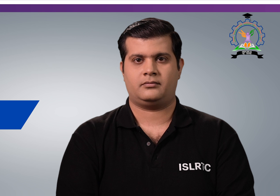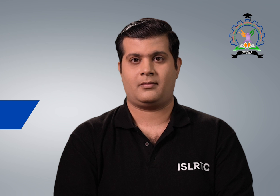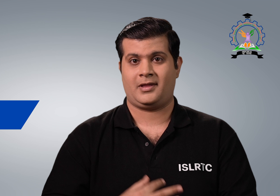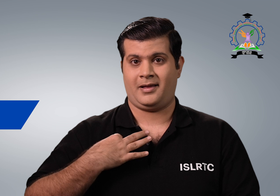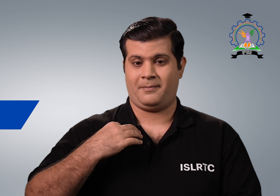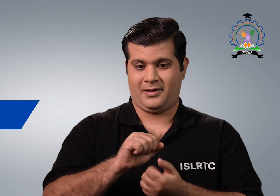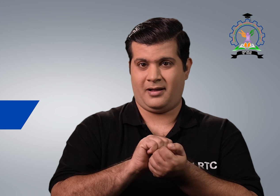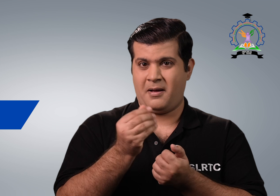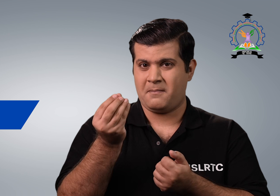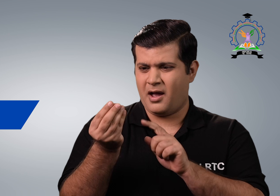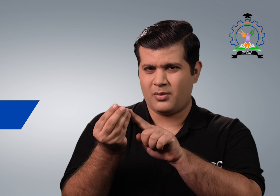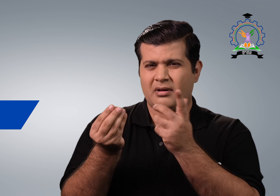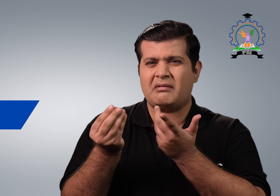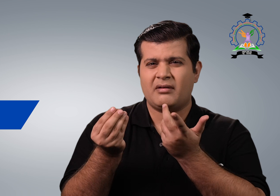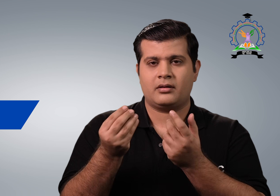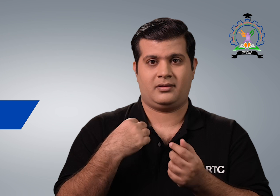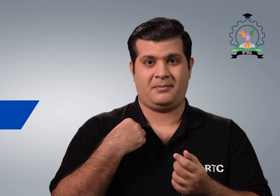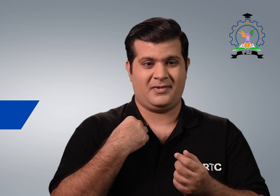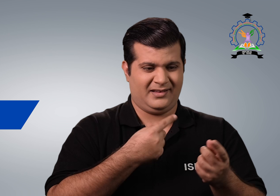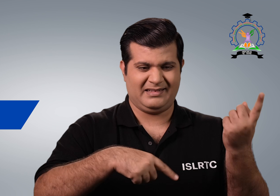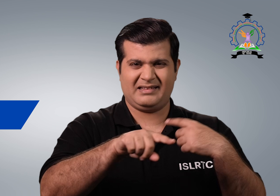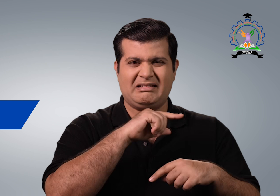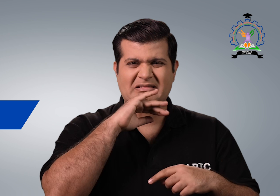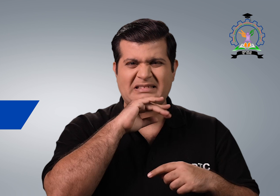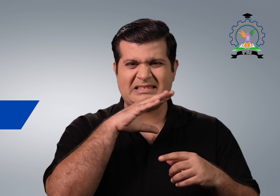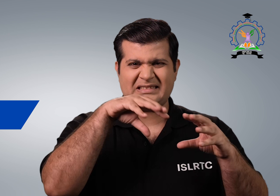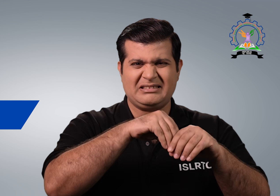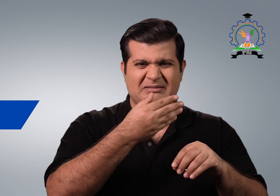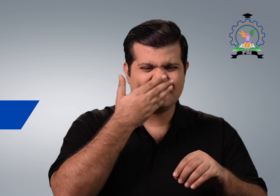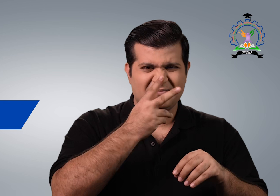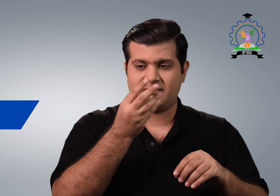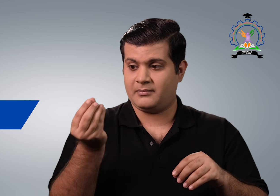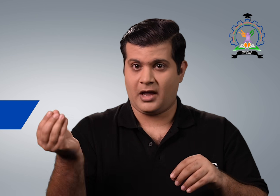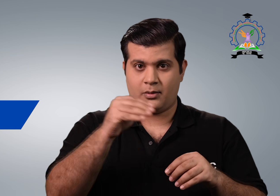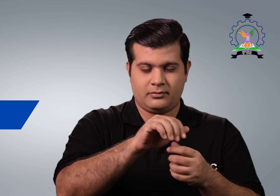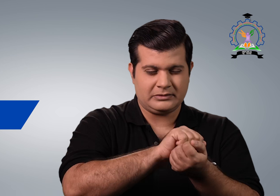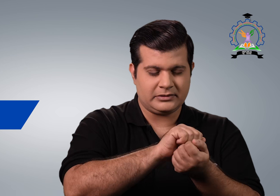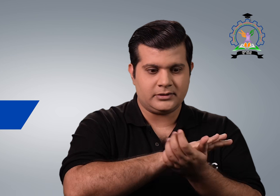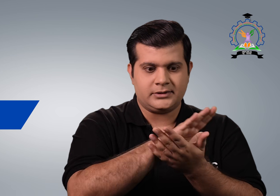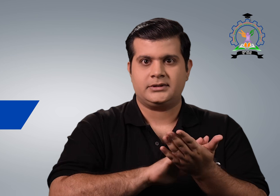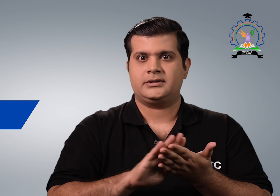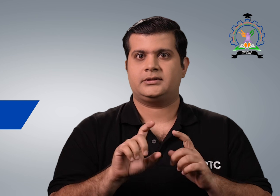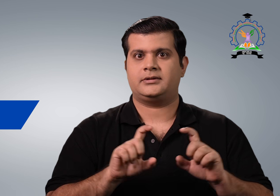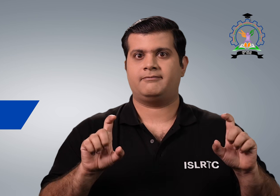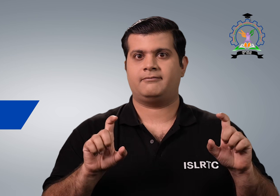A substance in the form of a powder or a liquid for removing dirt from clothes.